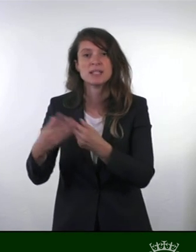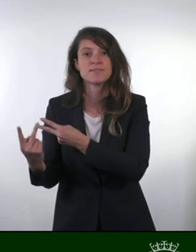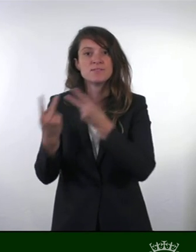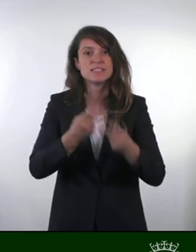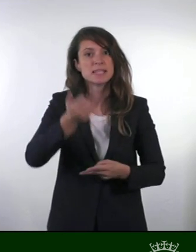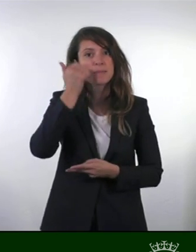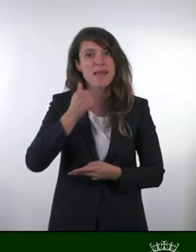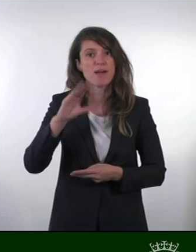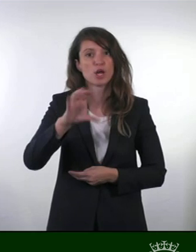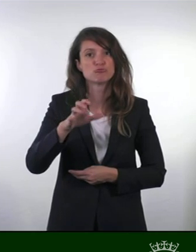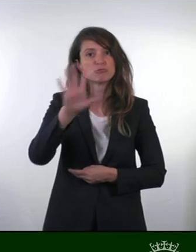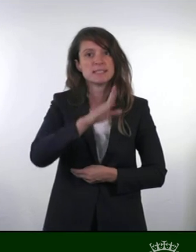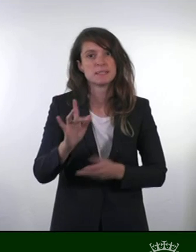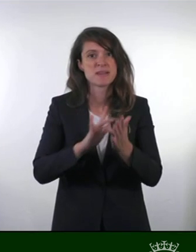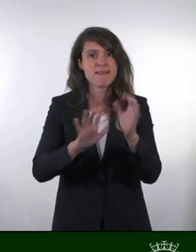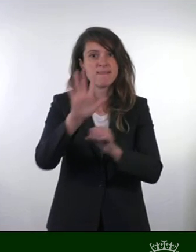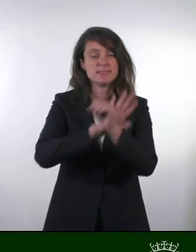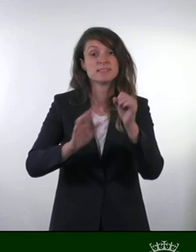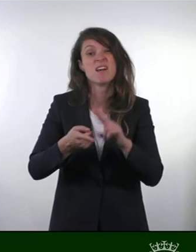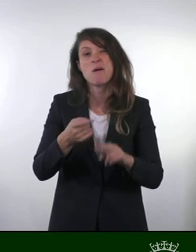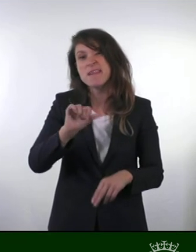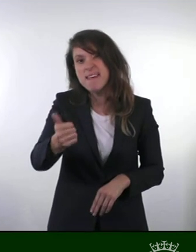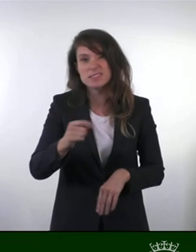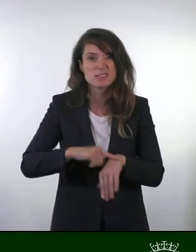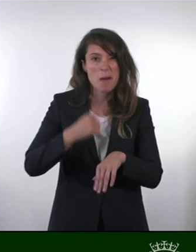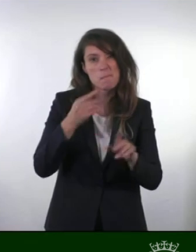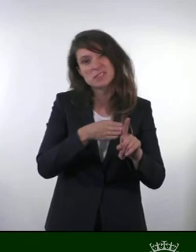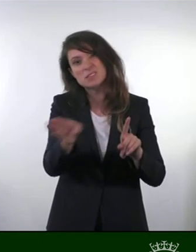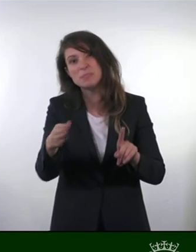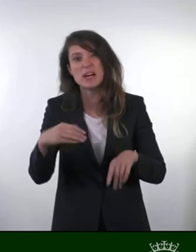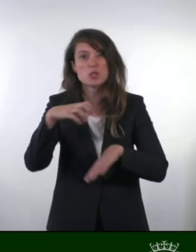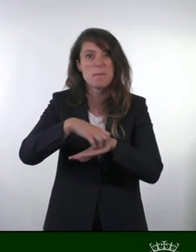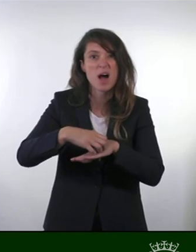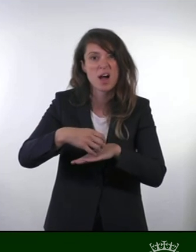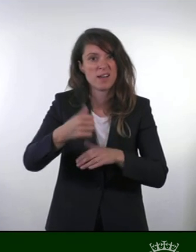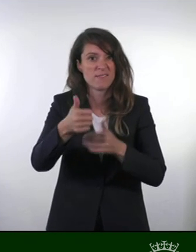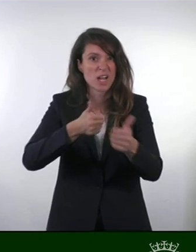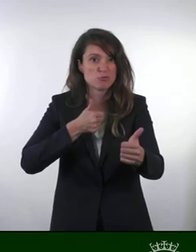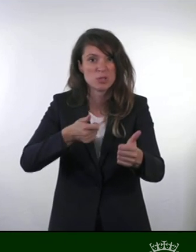Perhaps next time he is in the Black Country, he will come five minutes down the road to Tipton, where we can sort him out a pint in the pie factory.